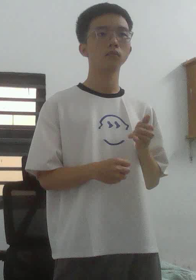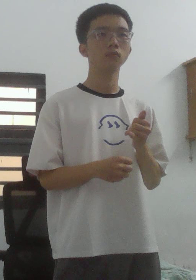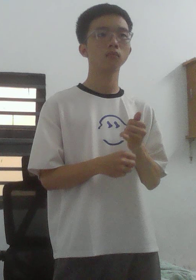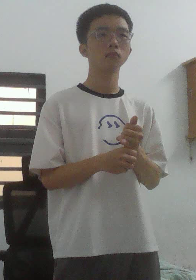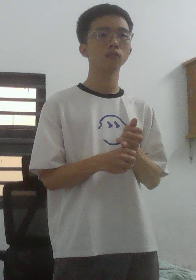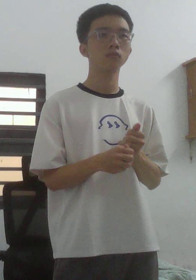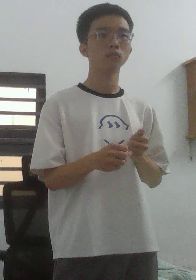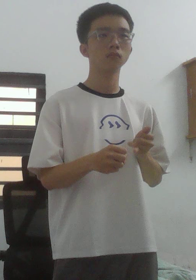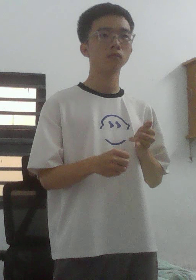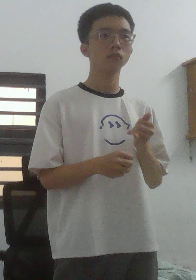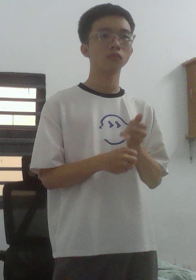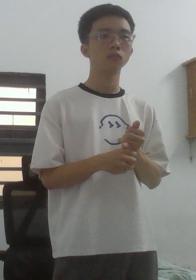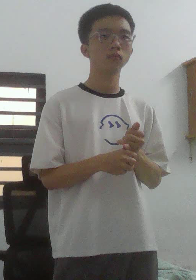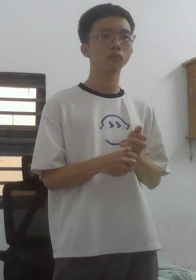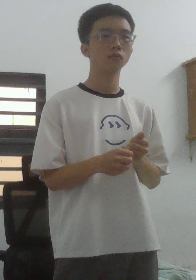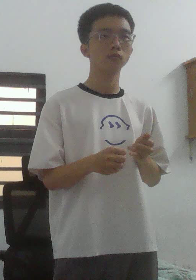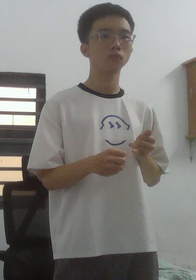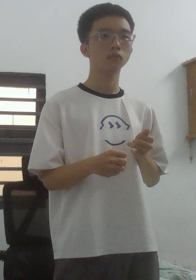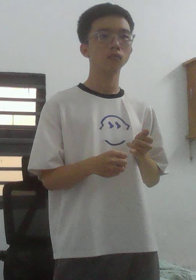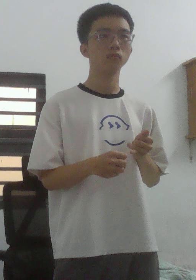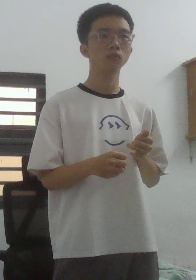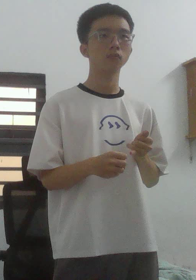cuoi nam